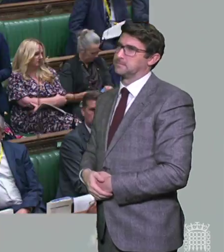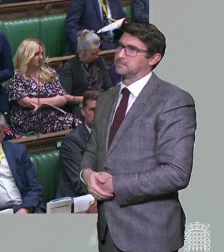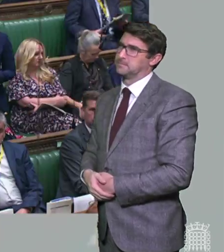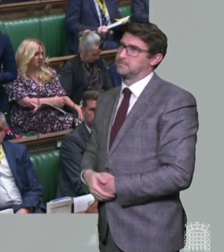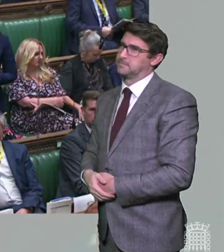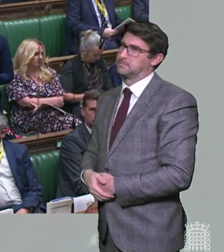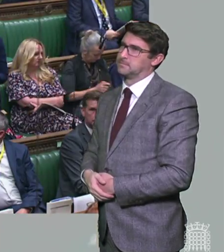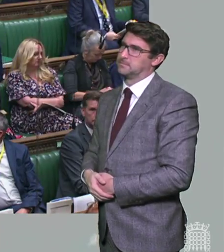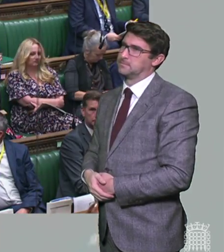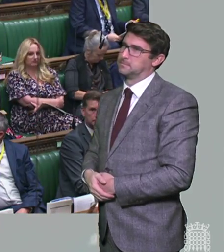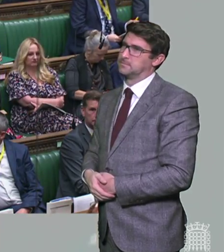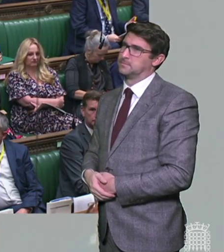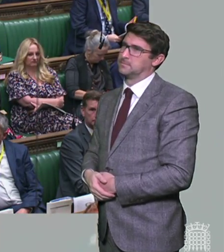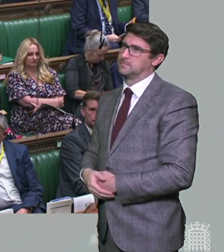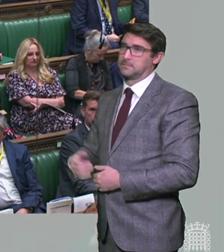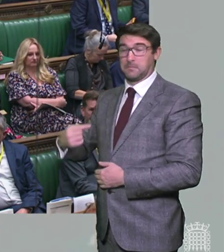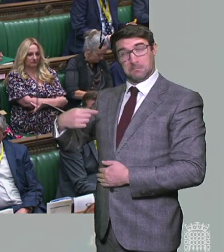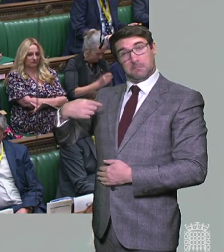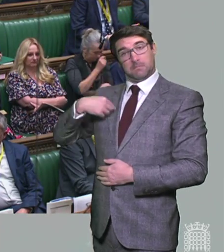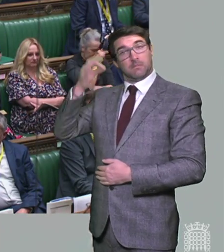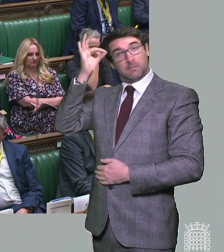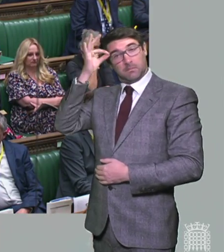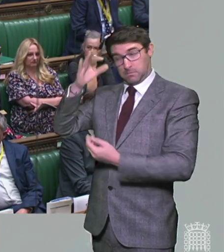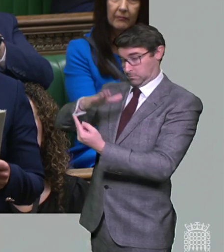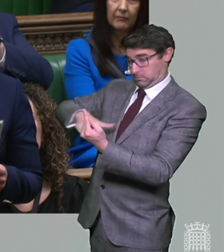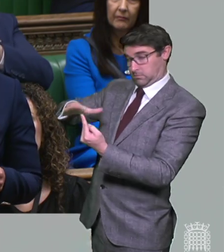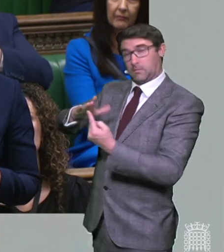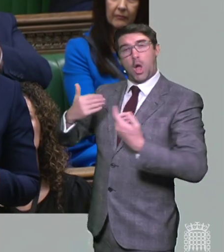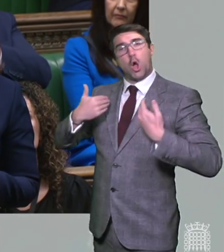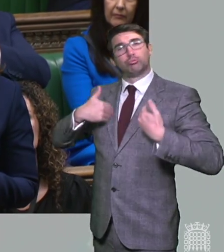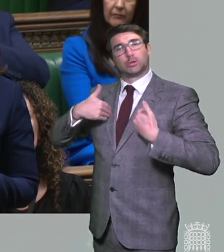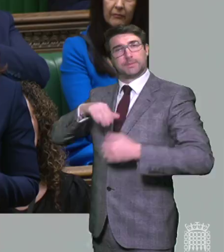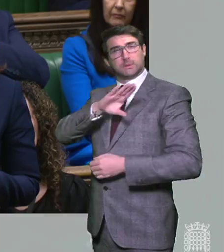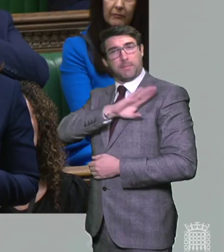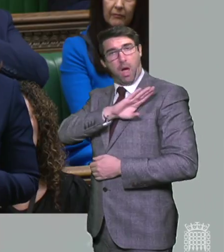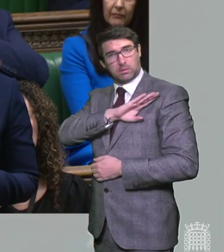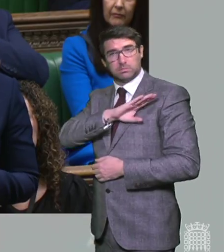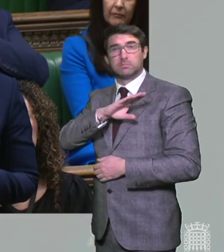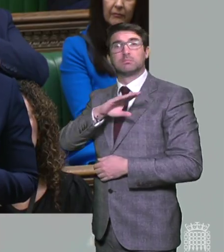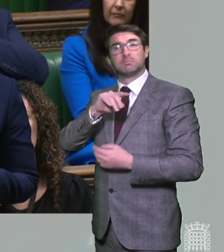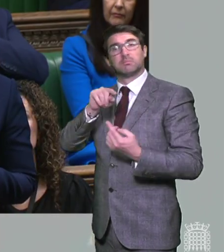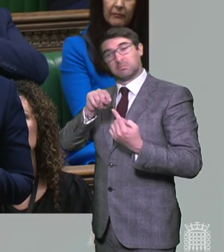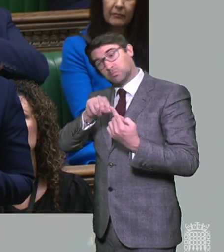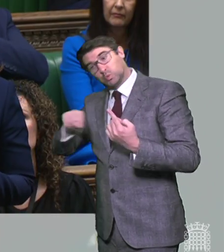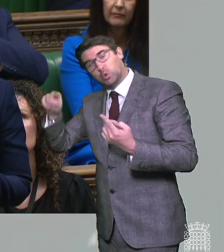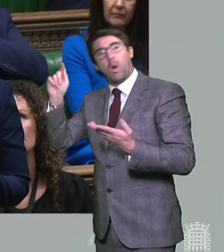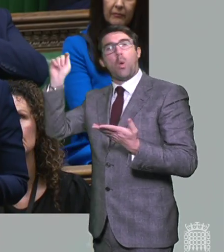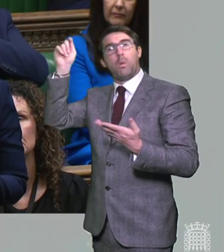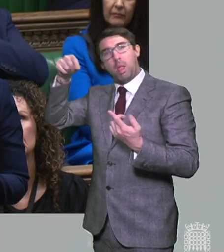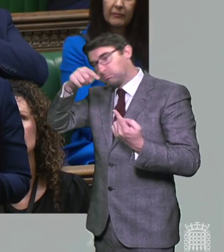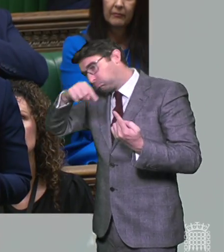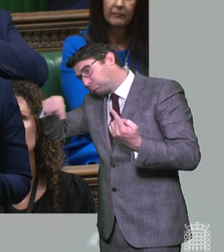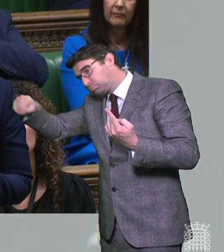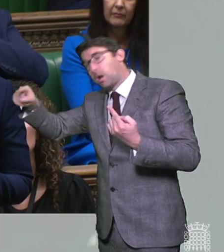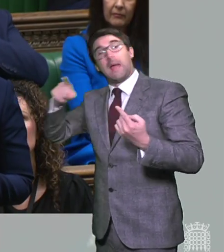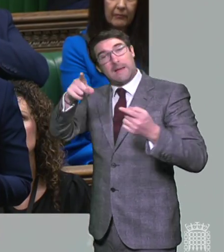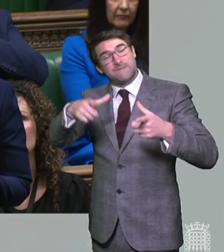For my Richmond Park constituents and communities across south-west London, from Wimbledon to Elmbridge, any expansion of Heathrow would be disastrous.